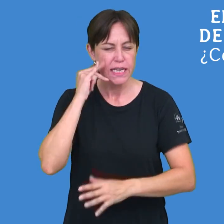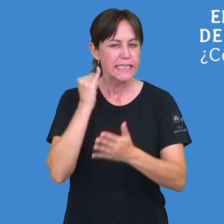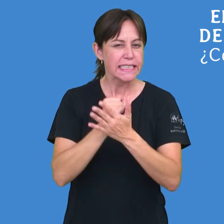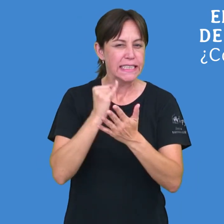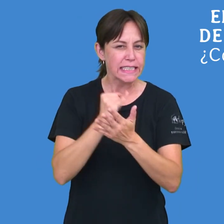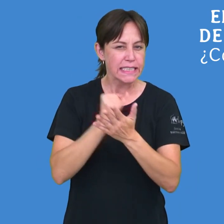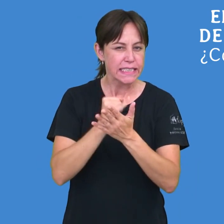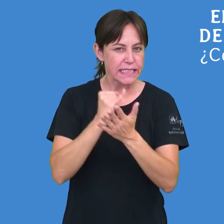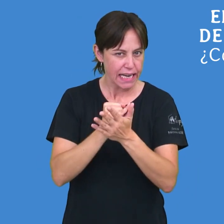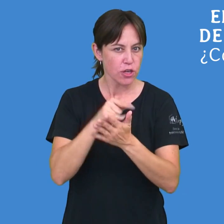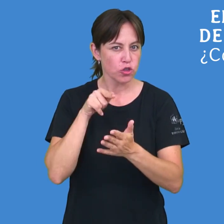probar